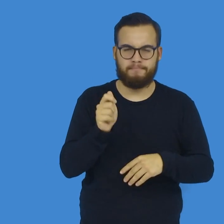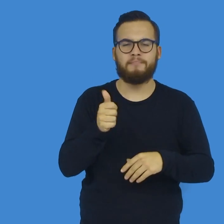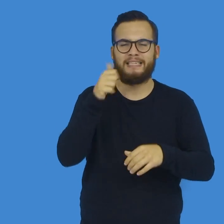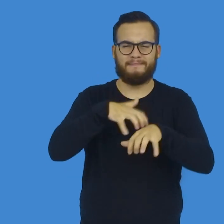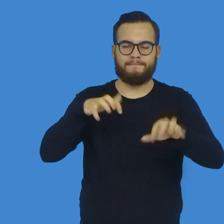más cantidad